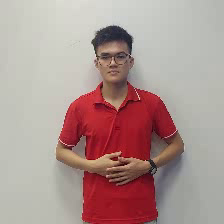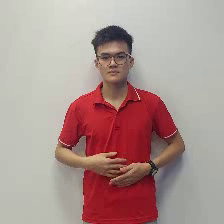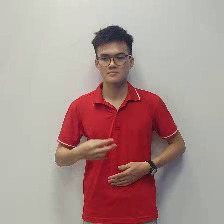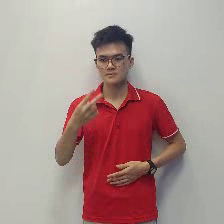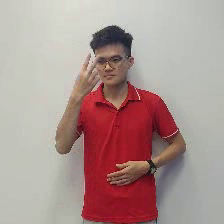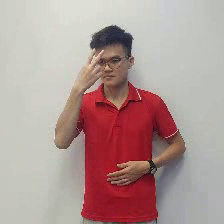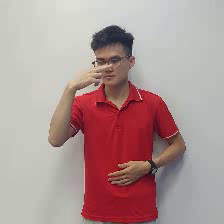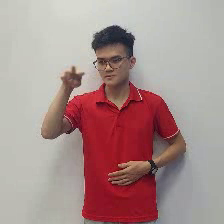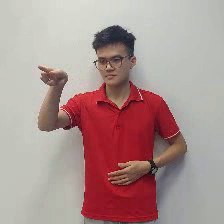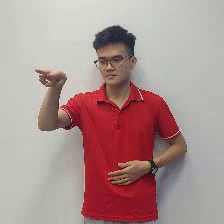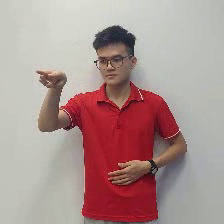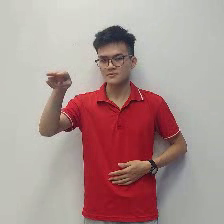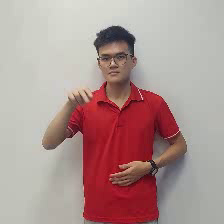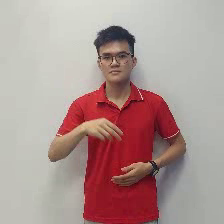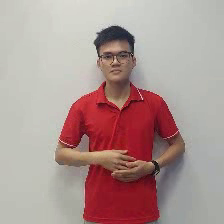Nhìn